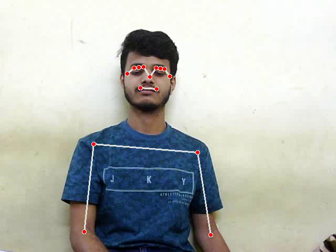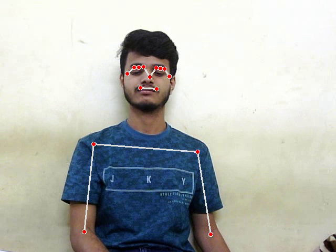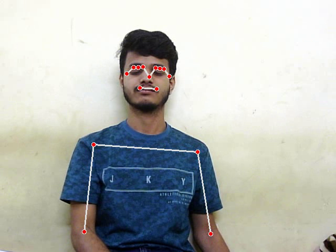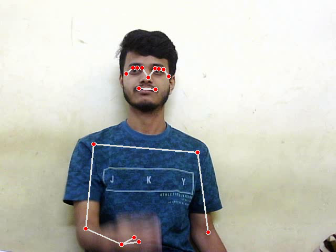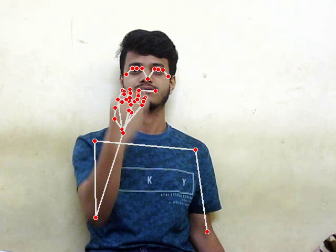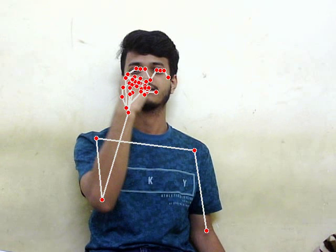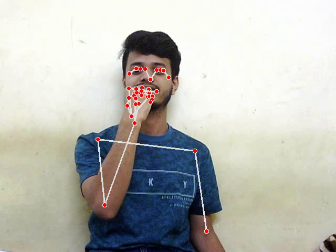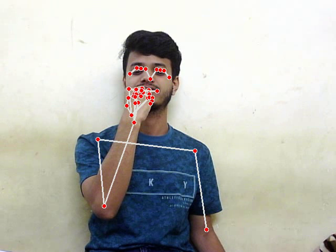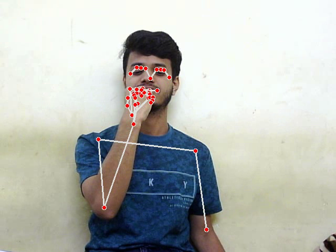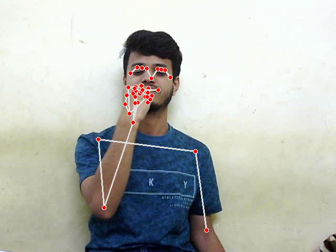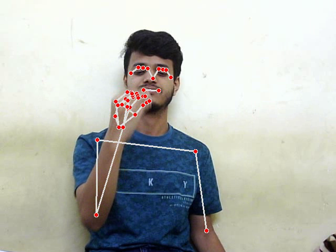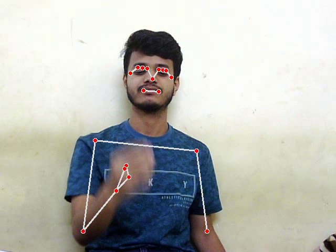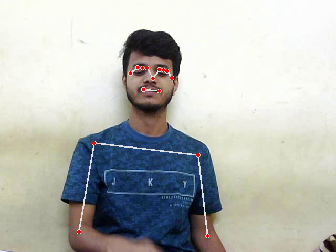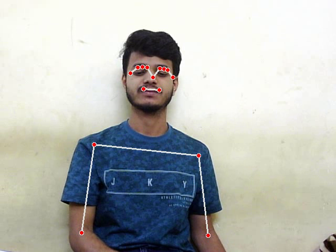eat